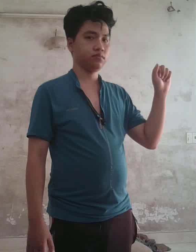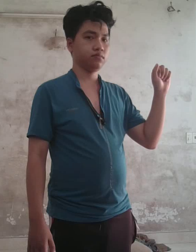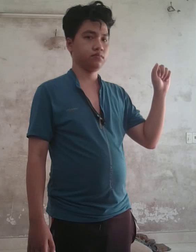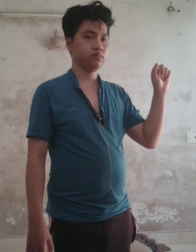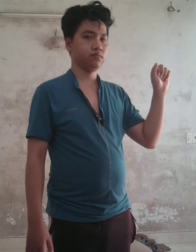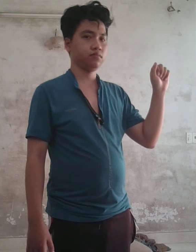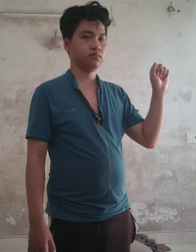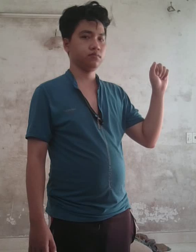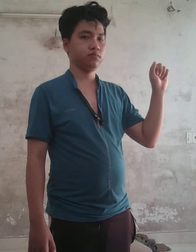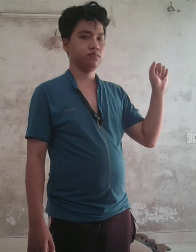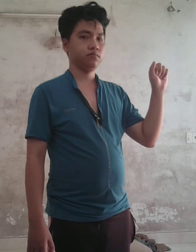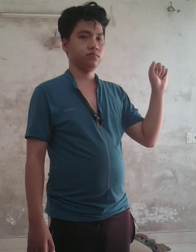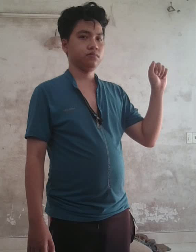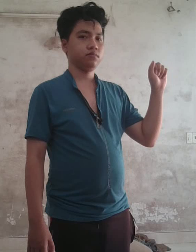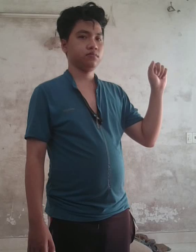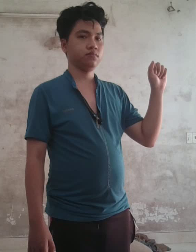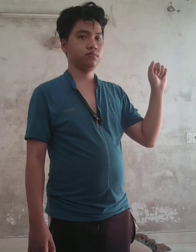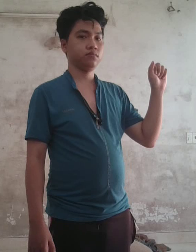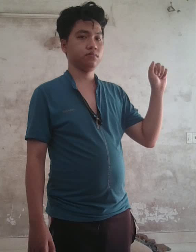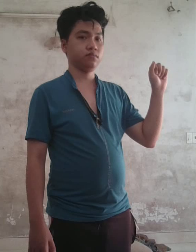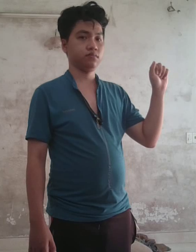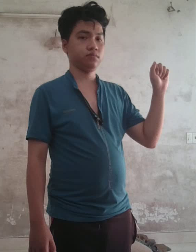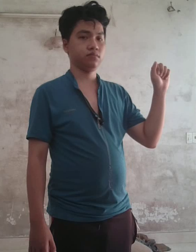a